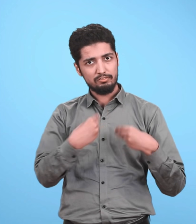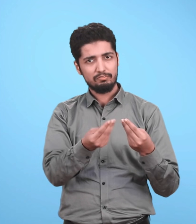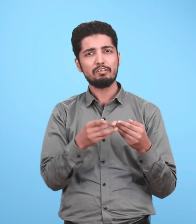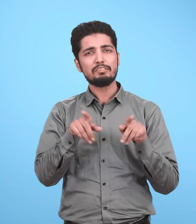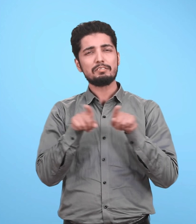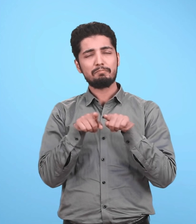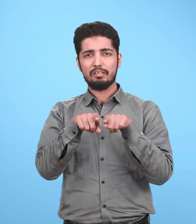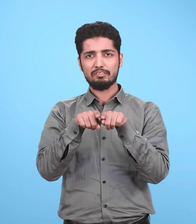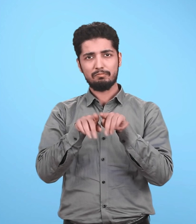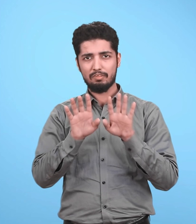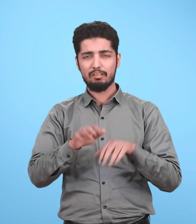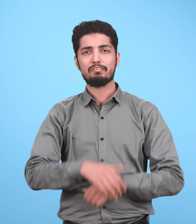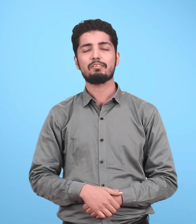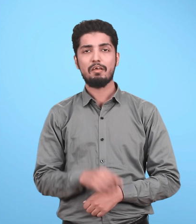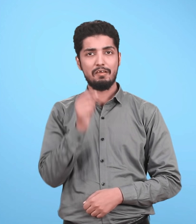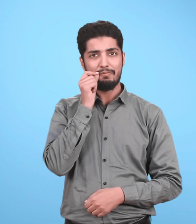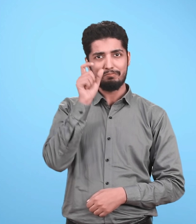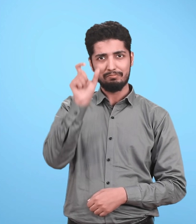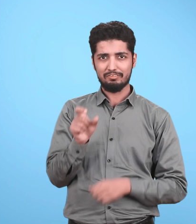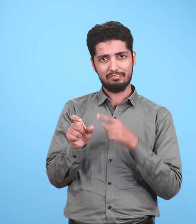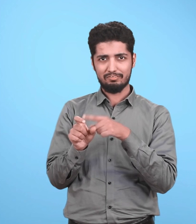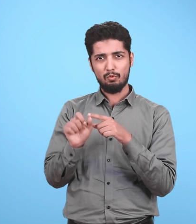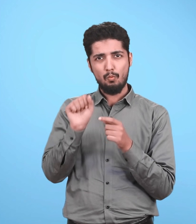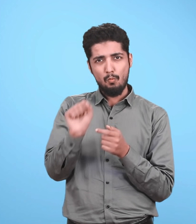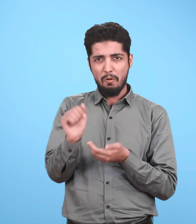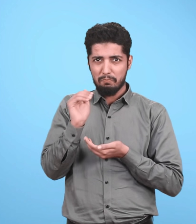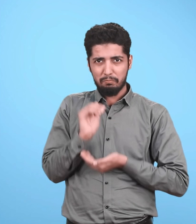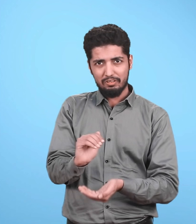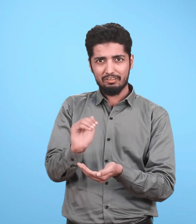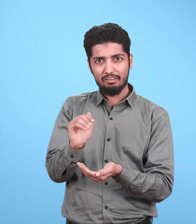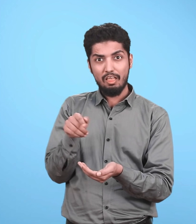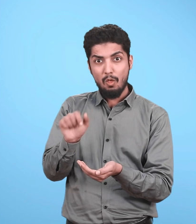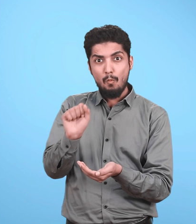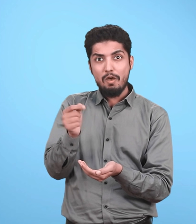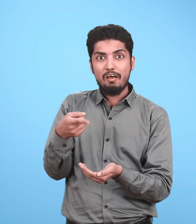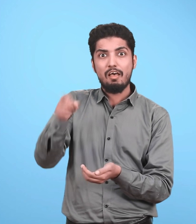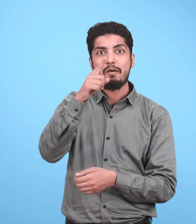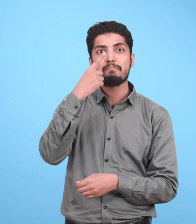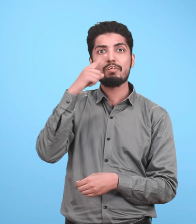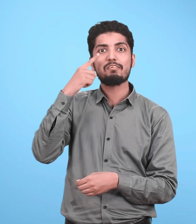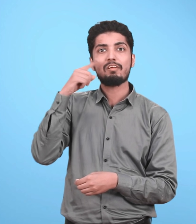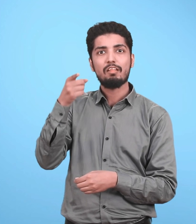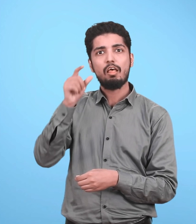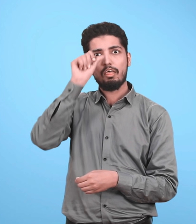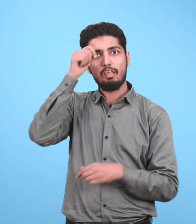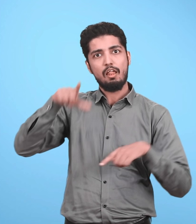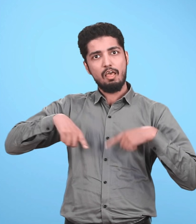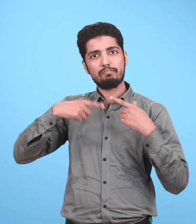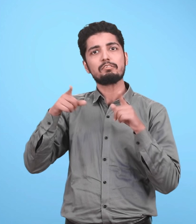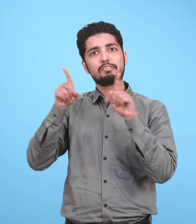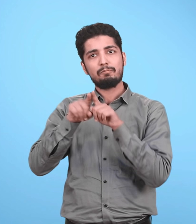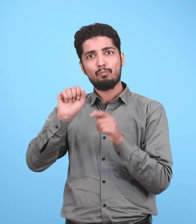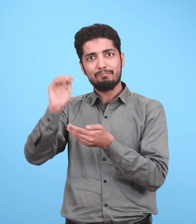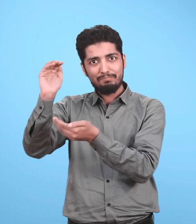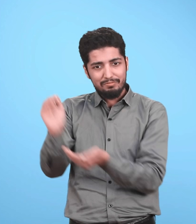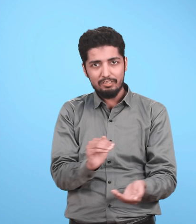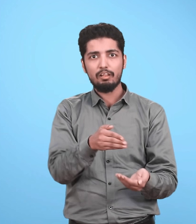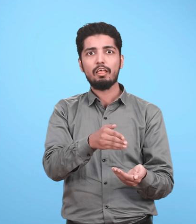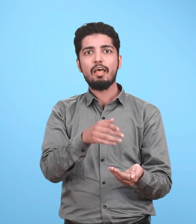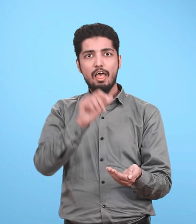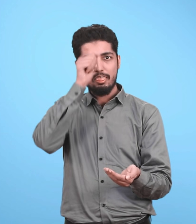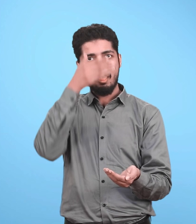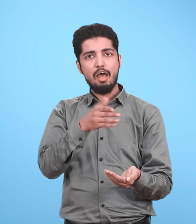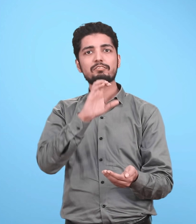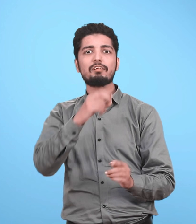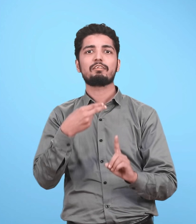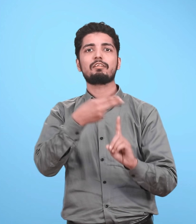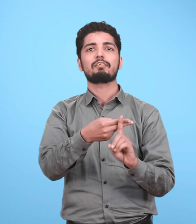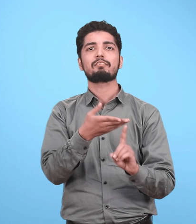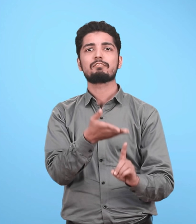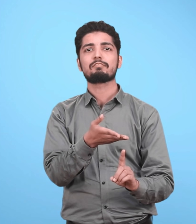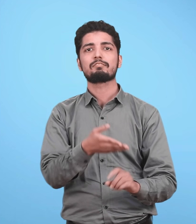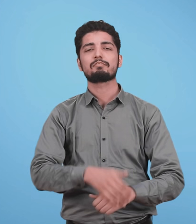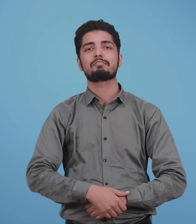For example, A person born in India to parents who are Indian citizens also gets Indian citizenship.